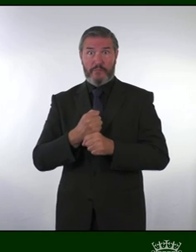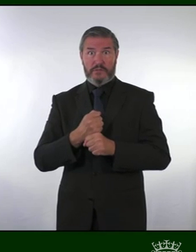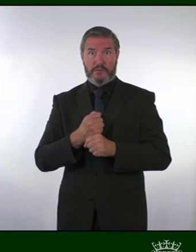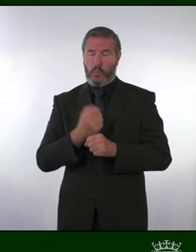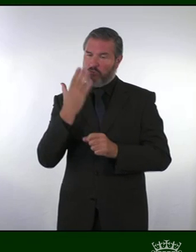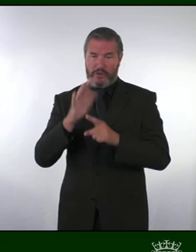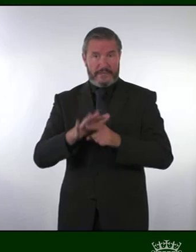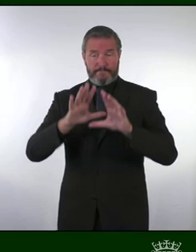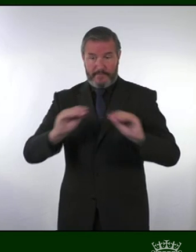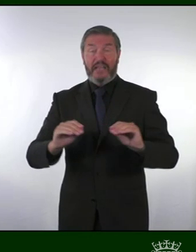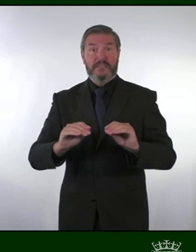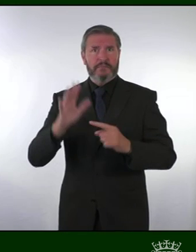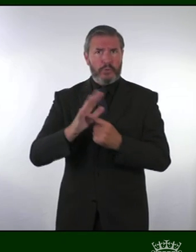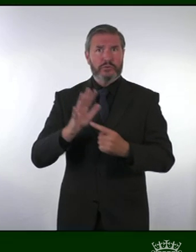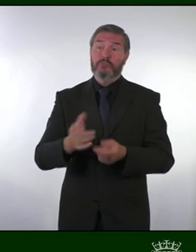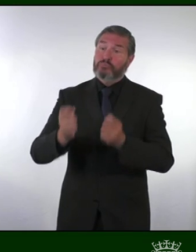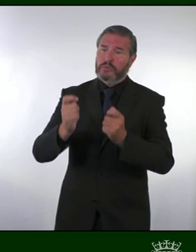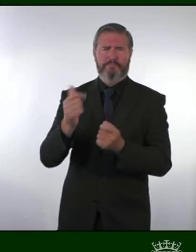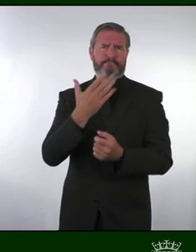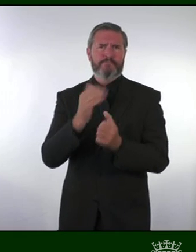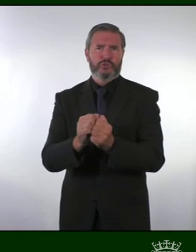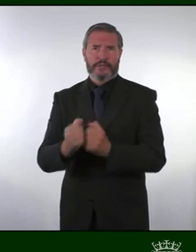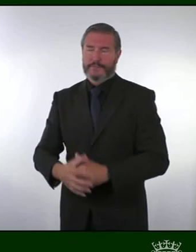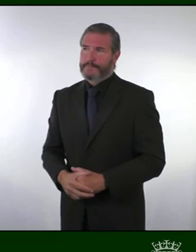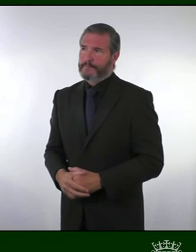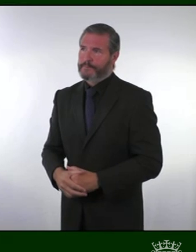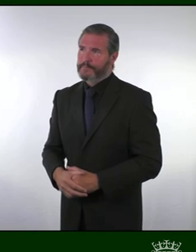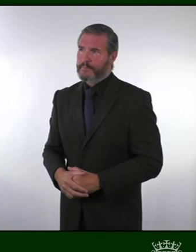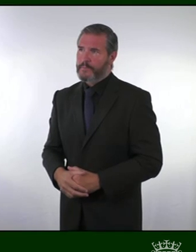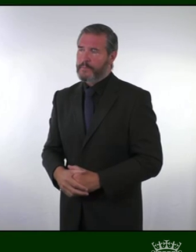We take it exceptionally seriously, and I am glad that the honourable Lady raised it.